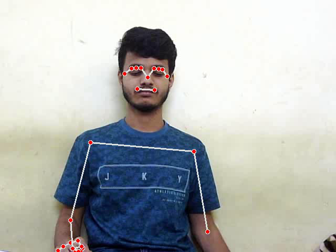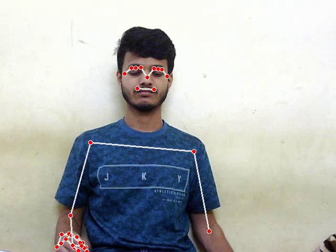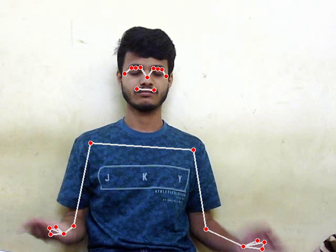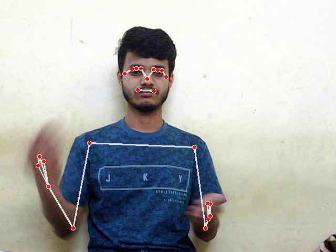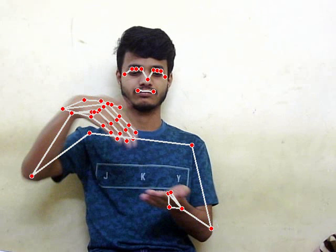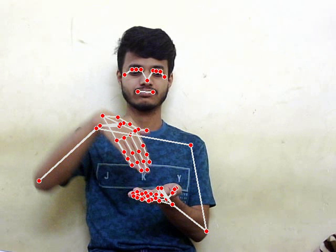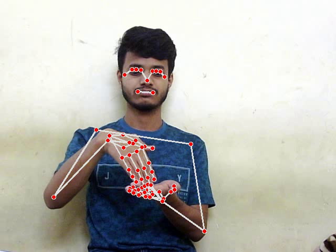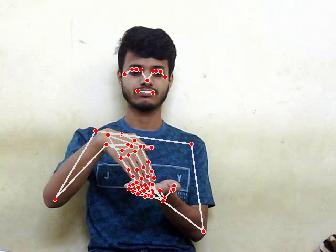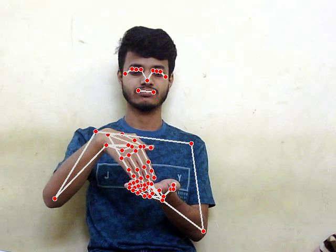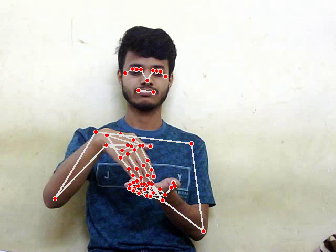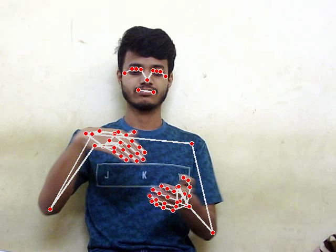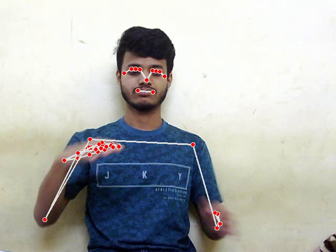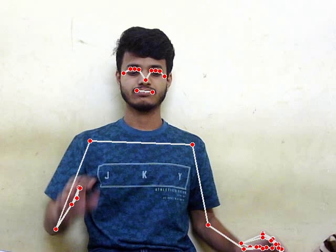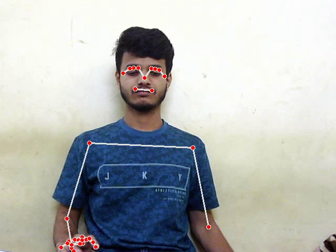again